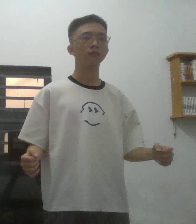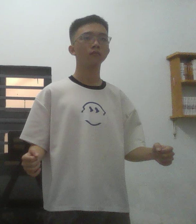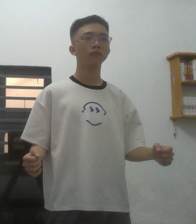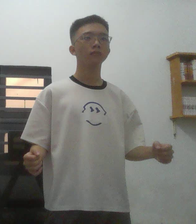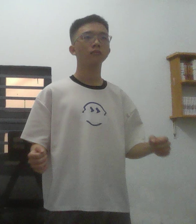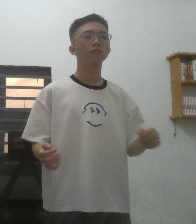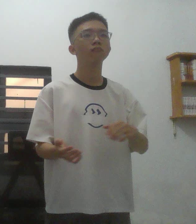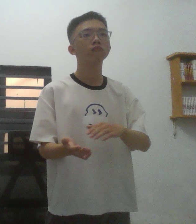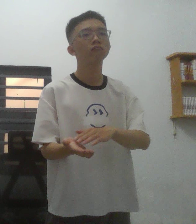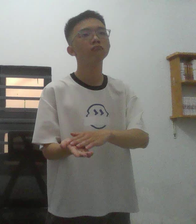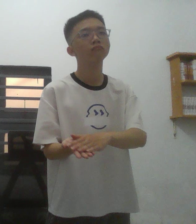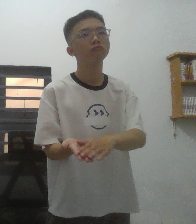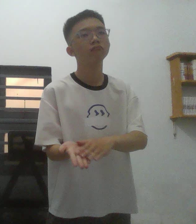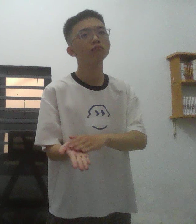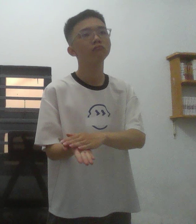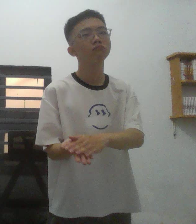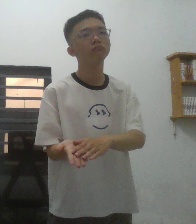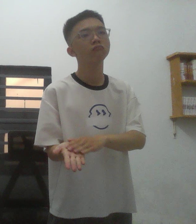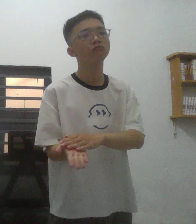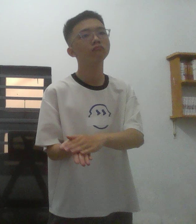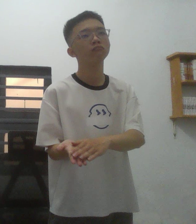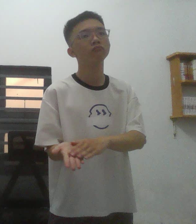xin loi